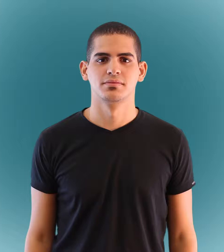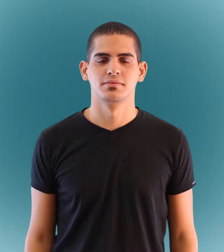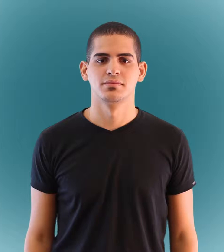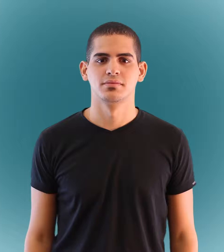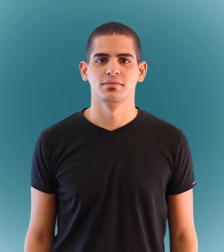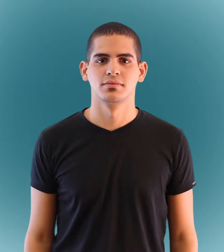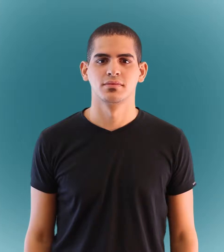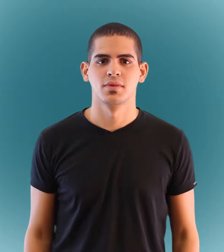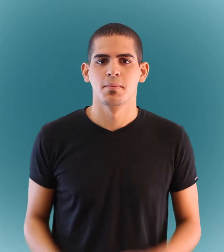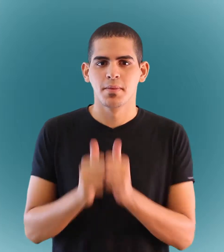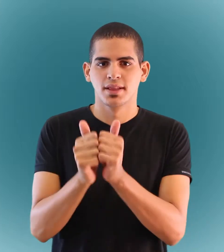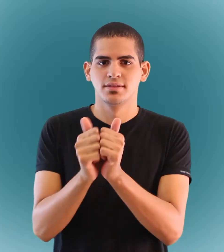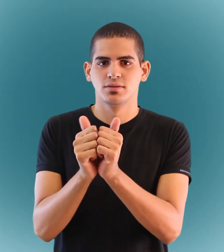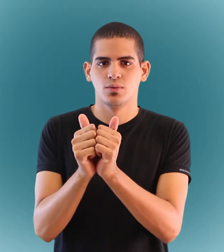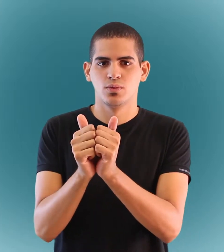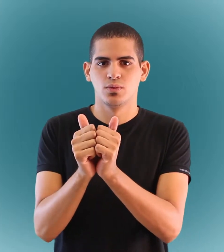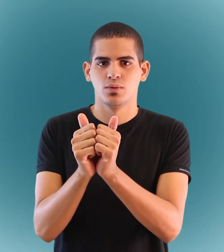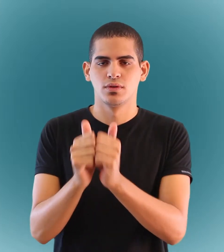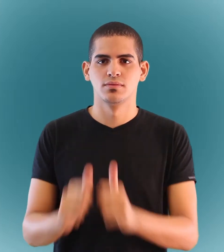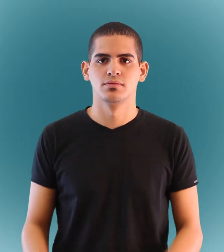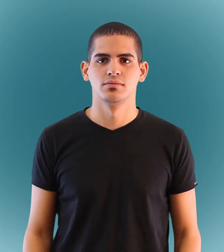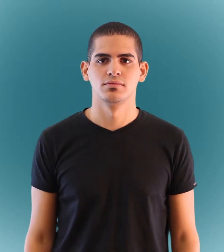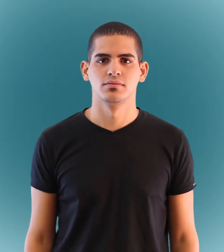חבר ה